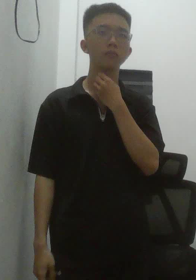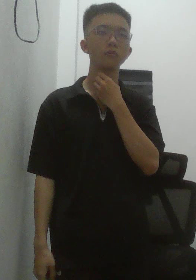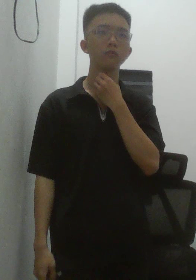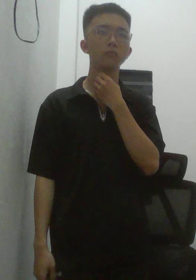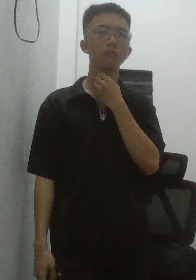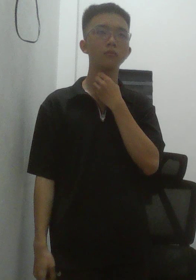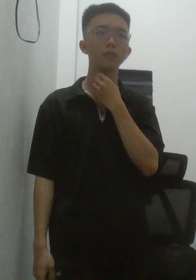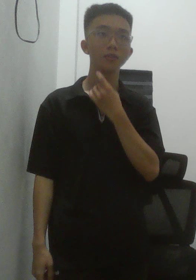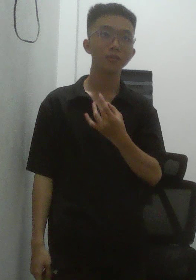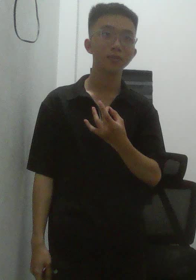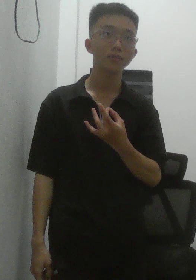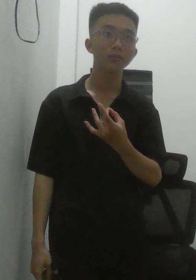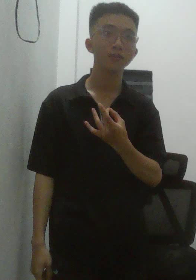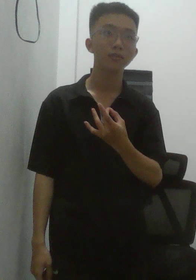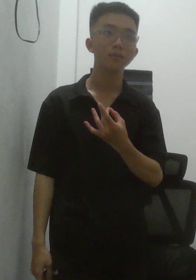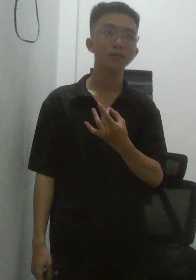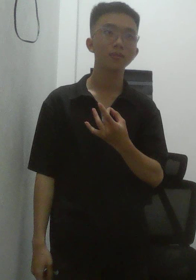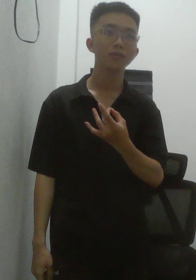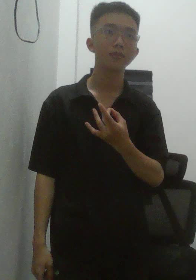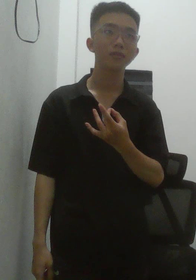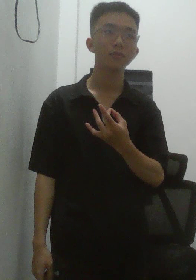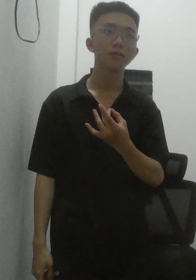thich